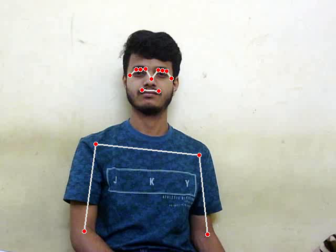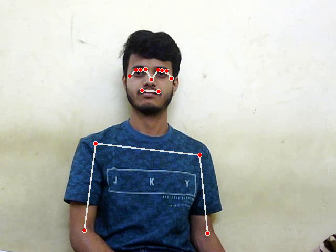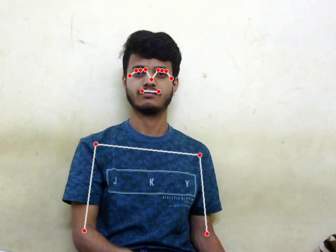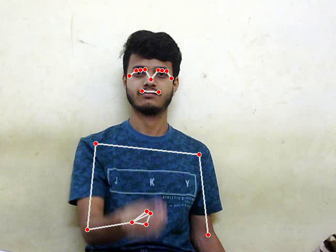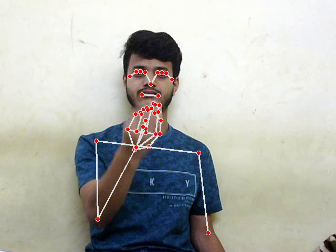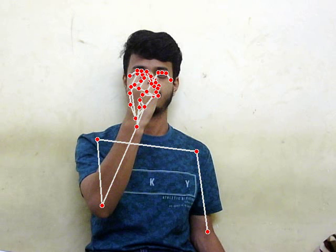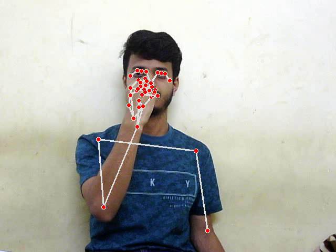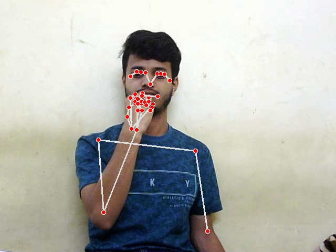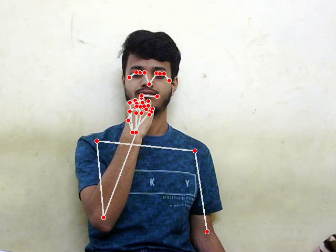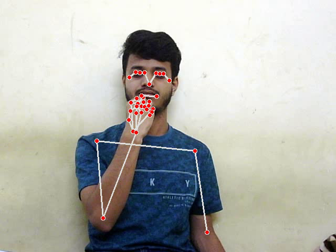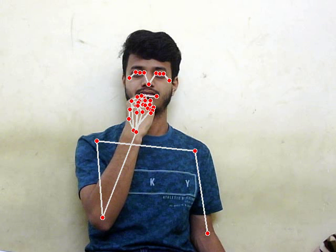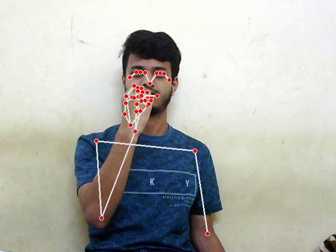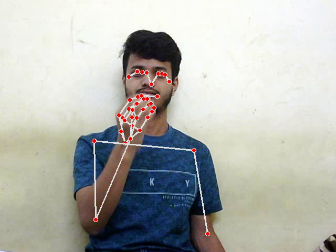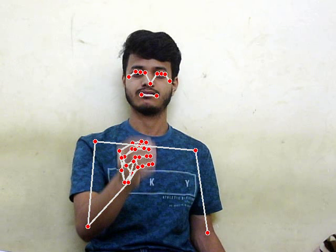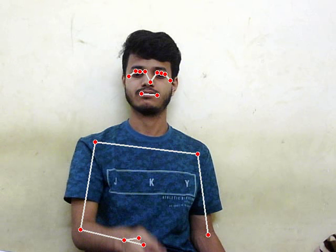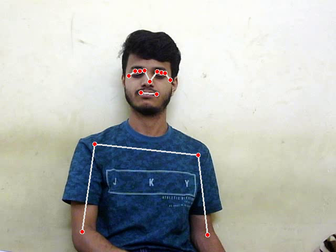eat